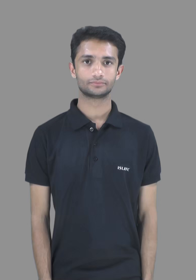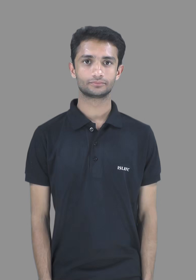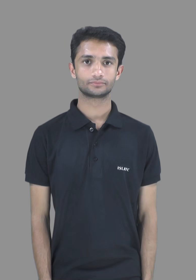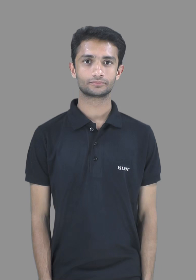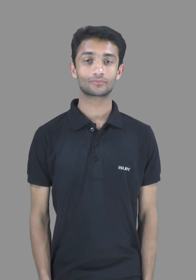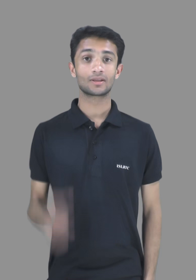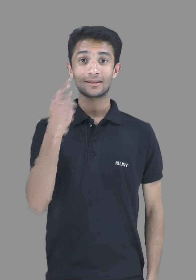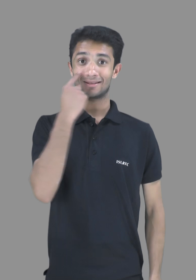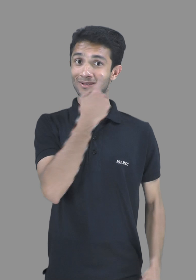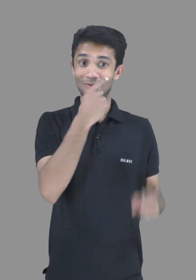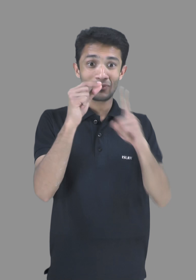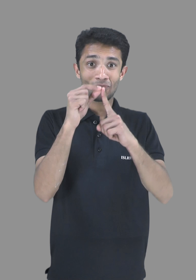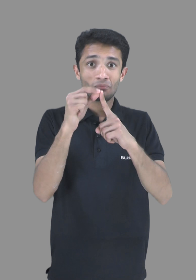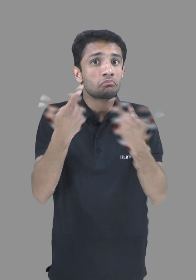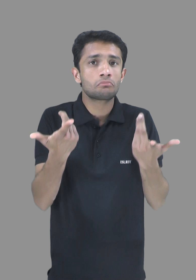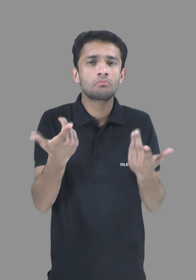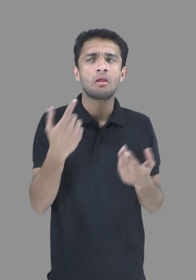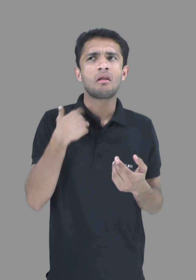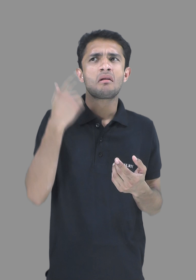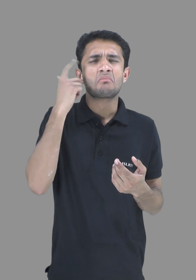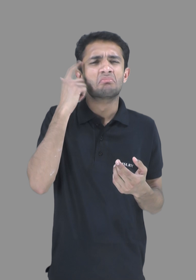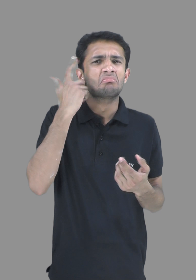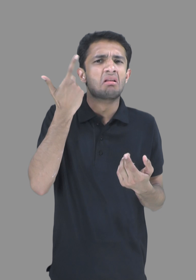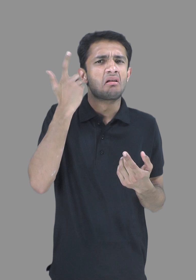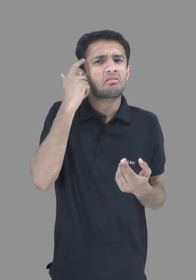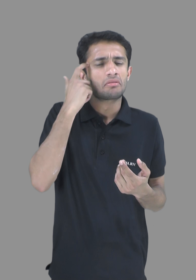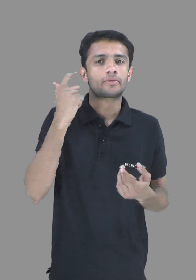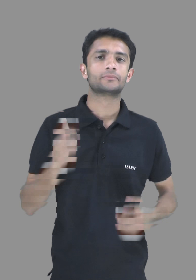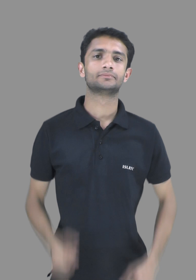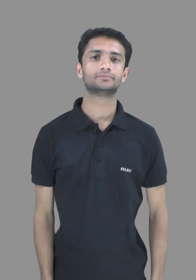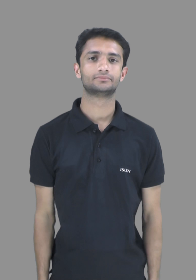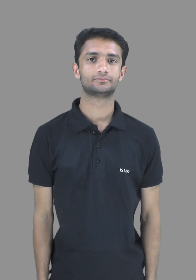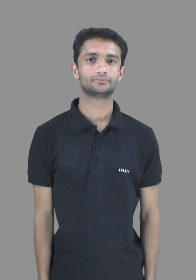Assume